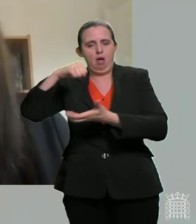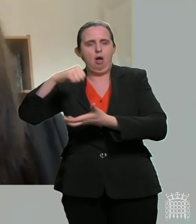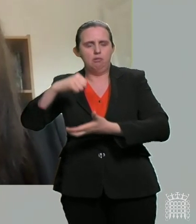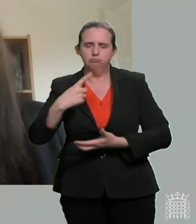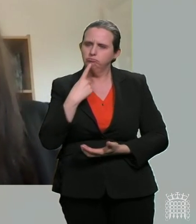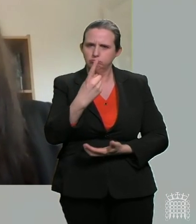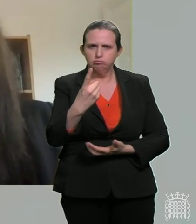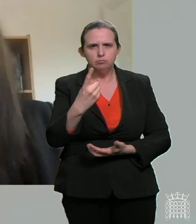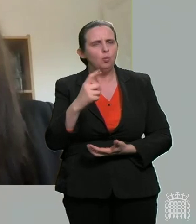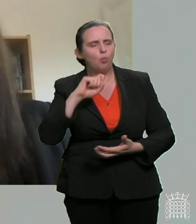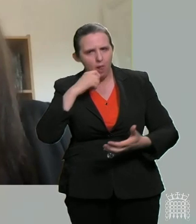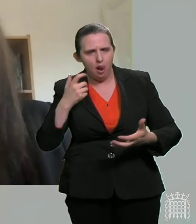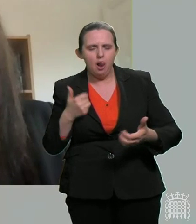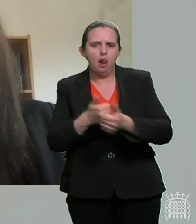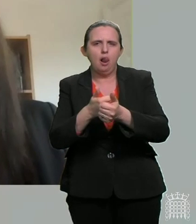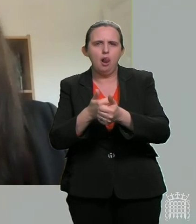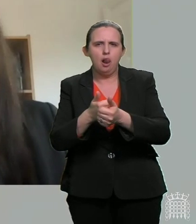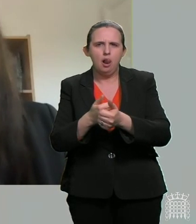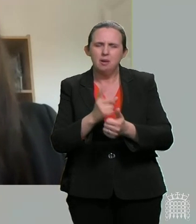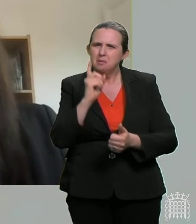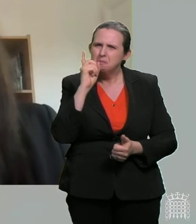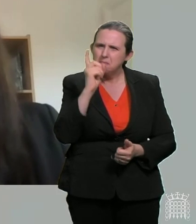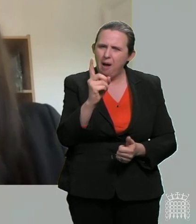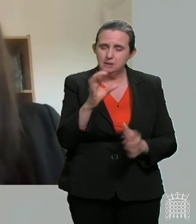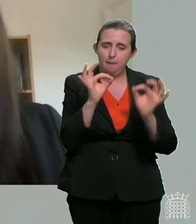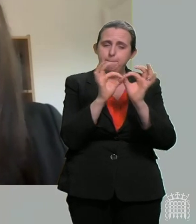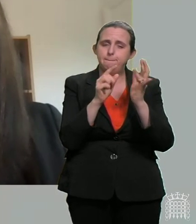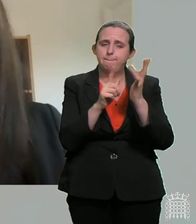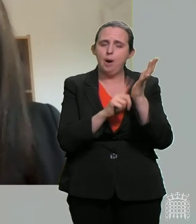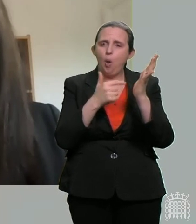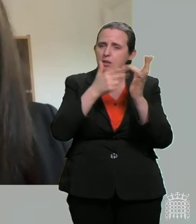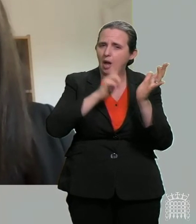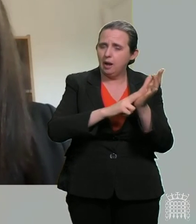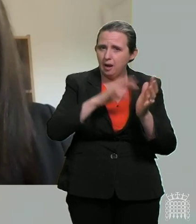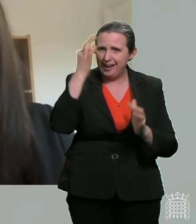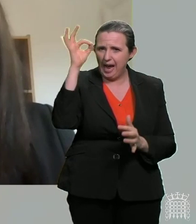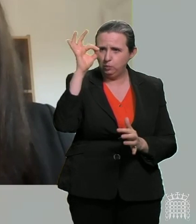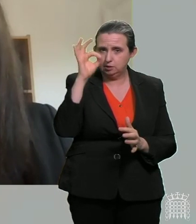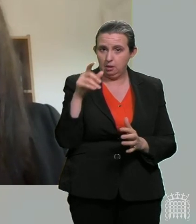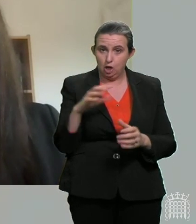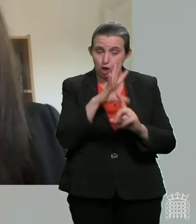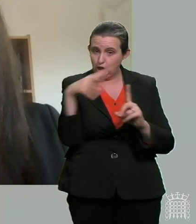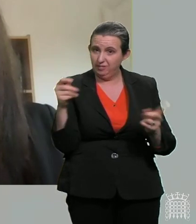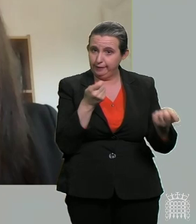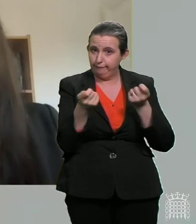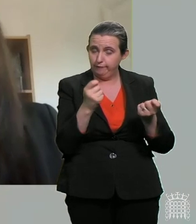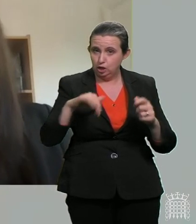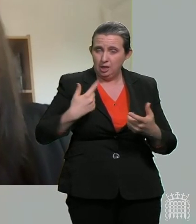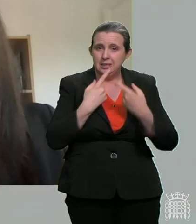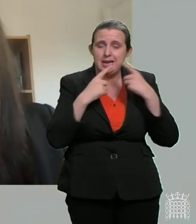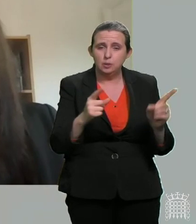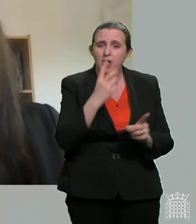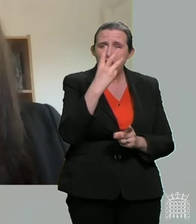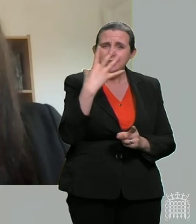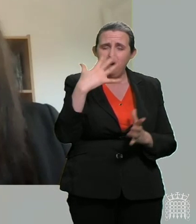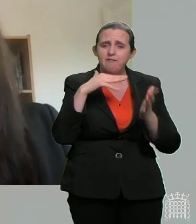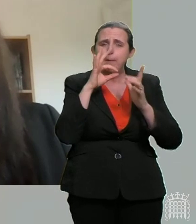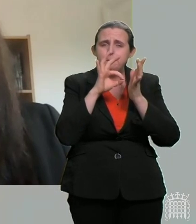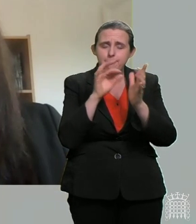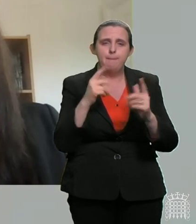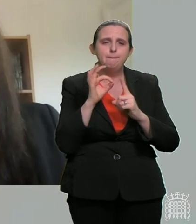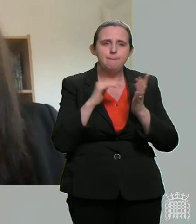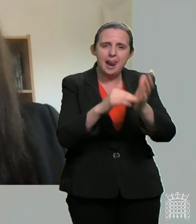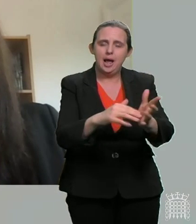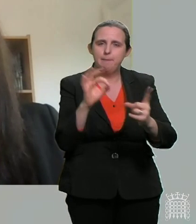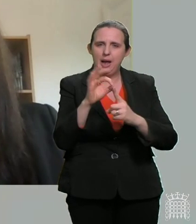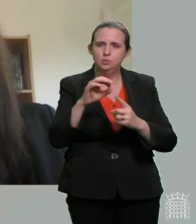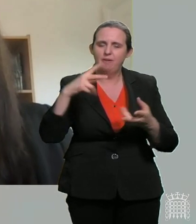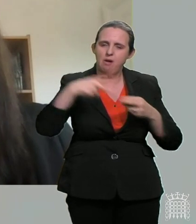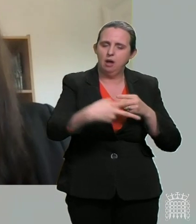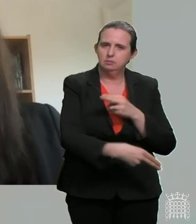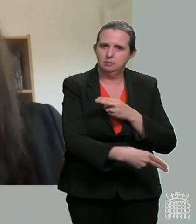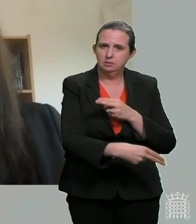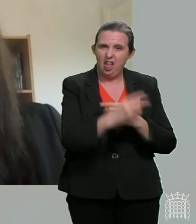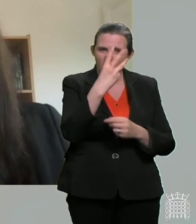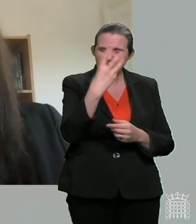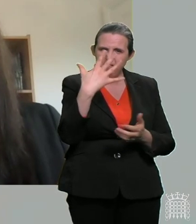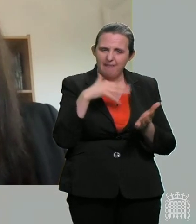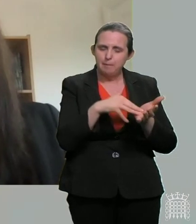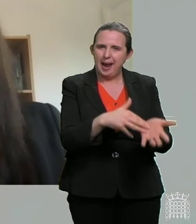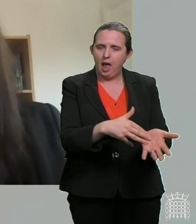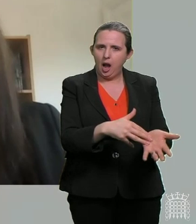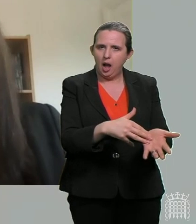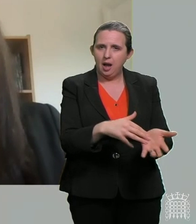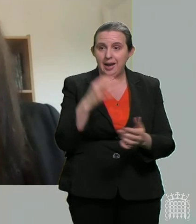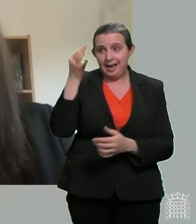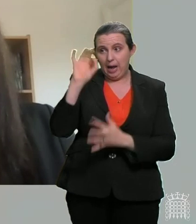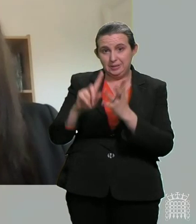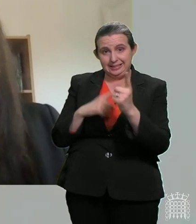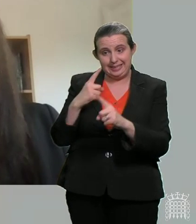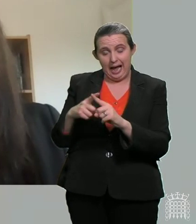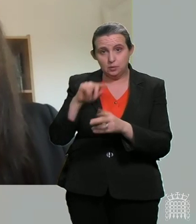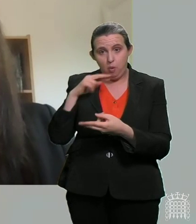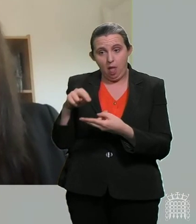Yet Tory-controlled Bolton Council has just announced £35 million of cuts in towns and an increase in the council tax budget of 3.8%.